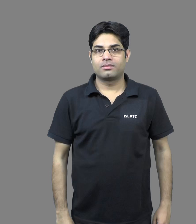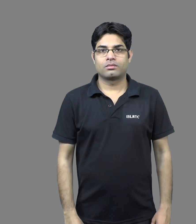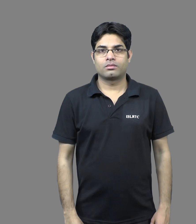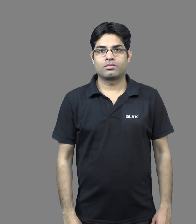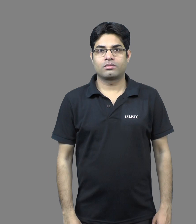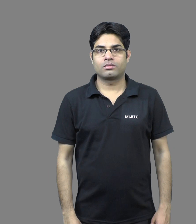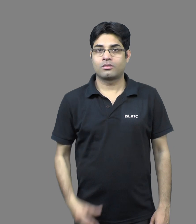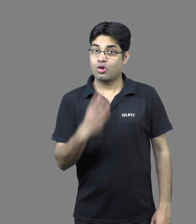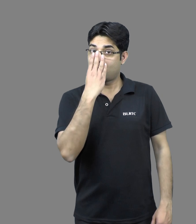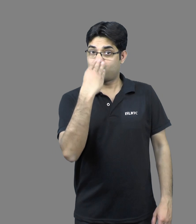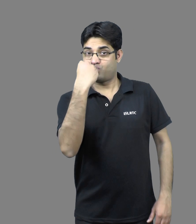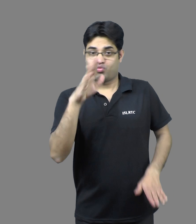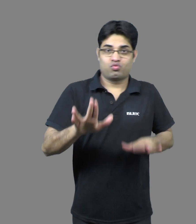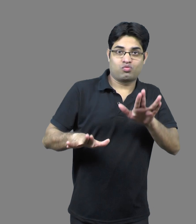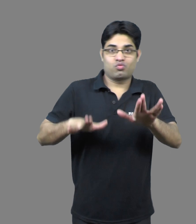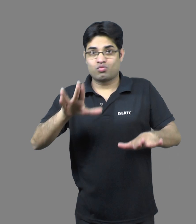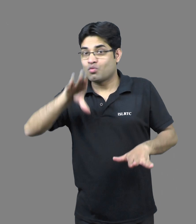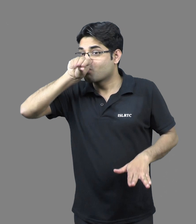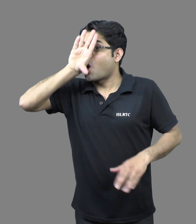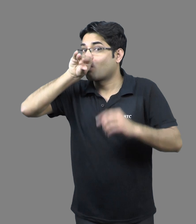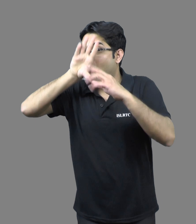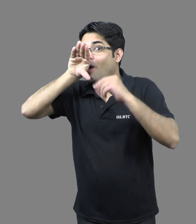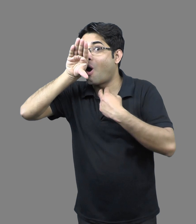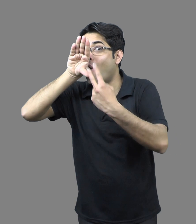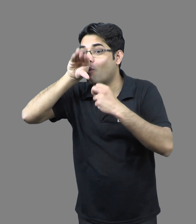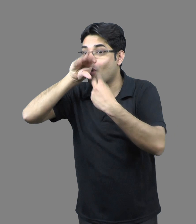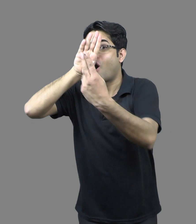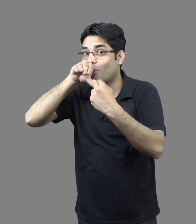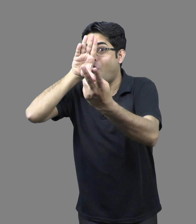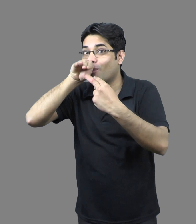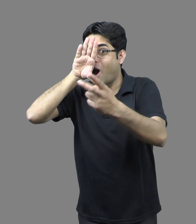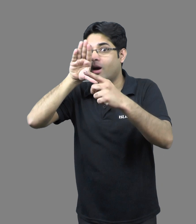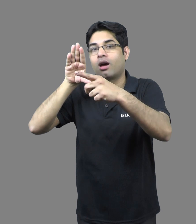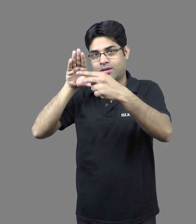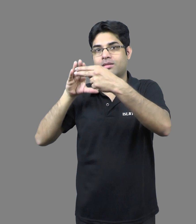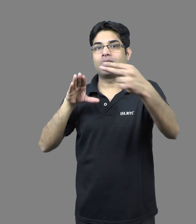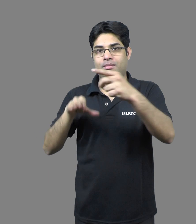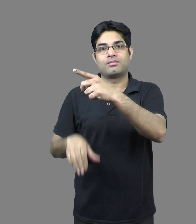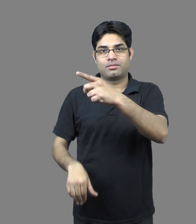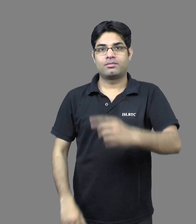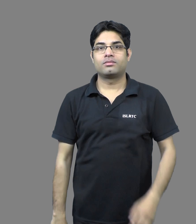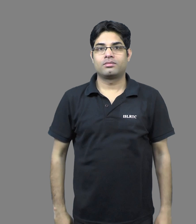Quack